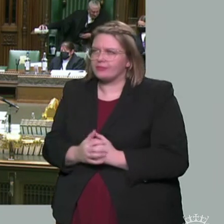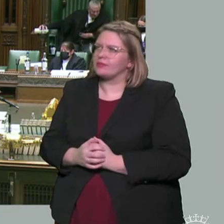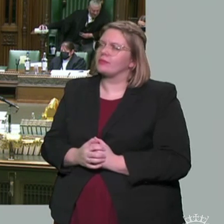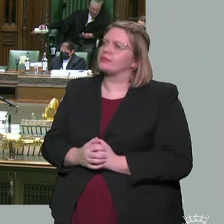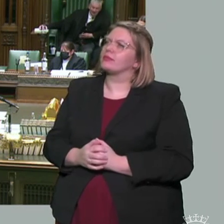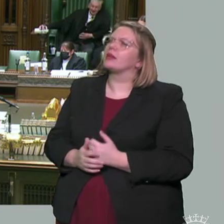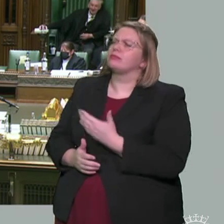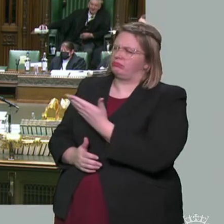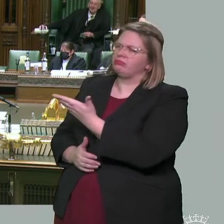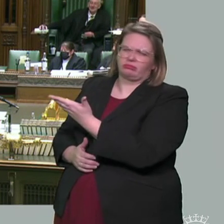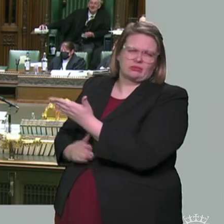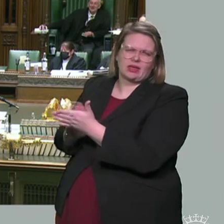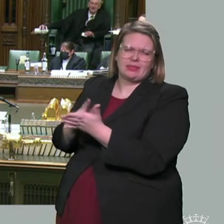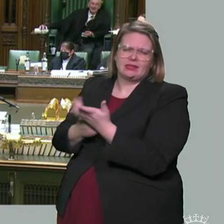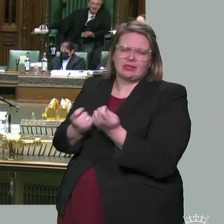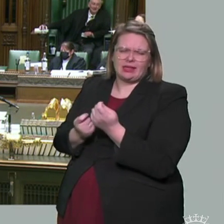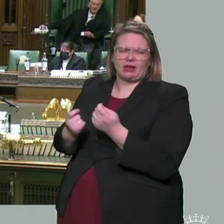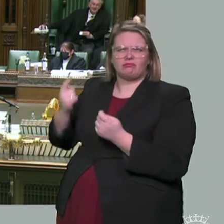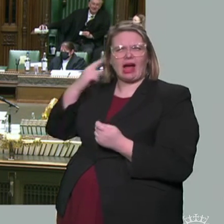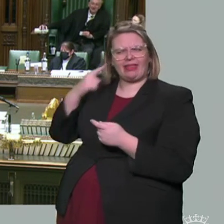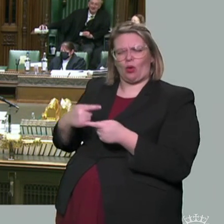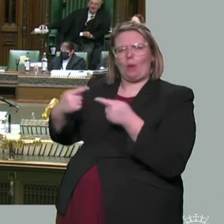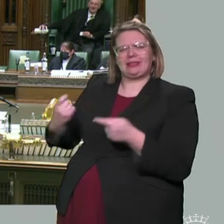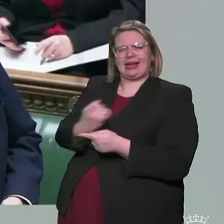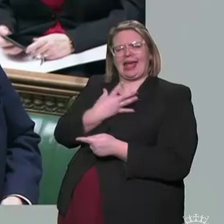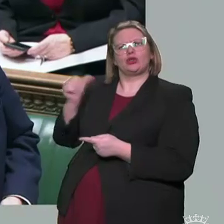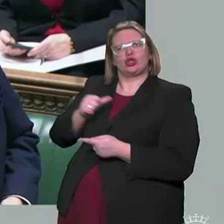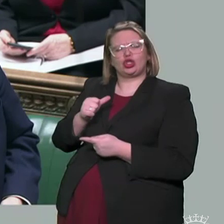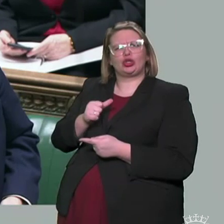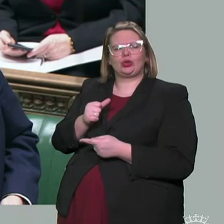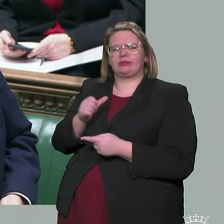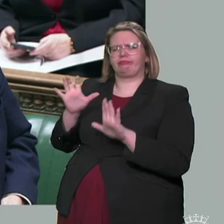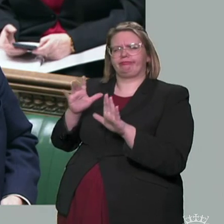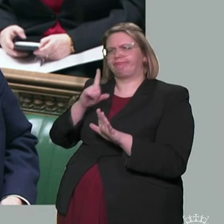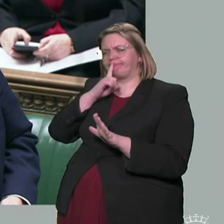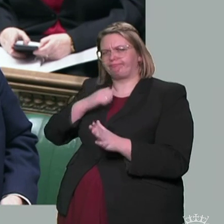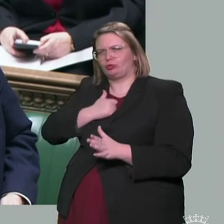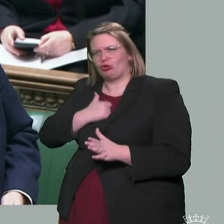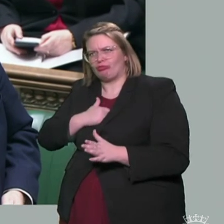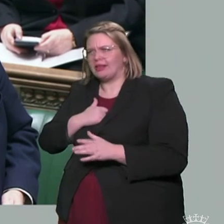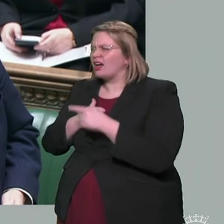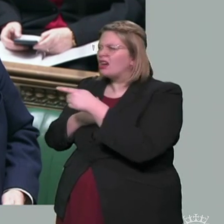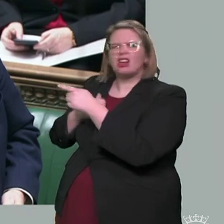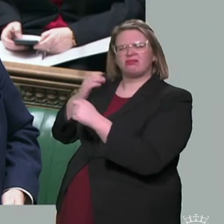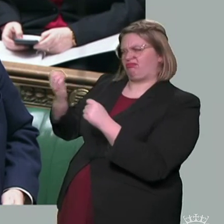Yes indeed. I really think that she should withdraw that because it is not— She did say that.